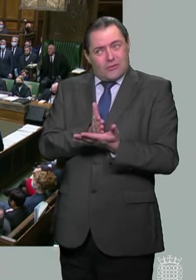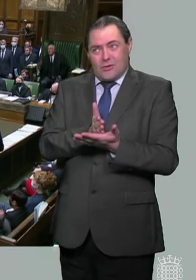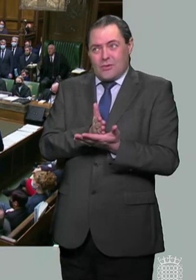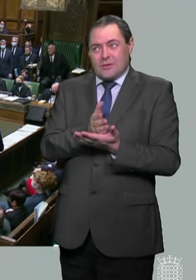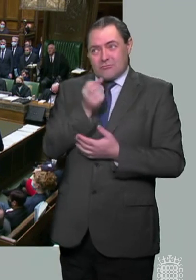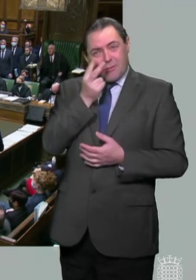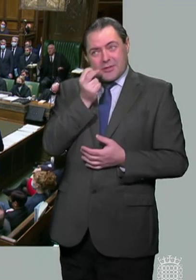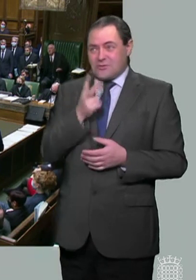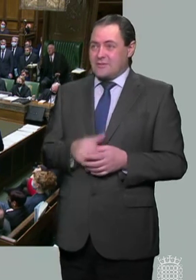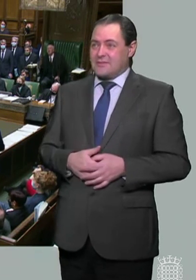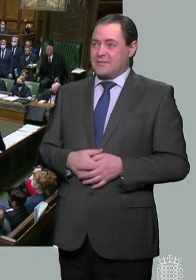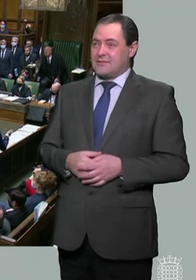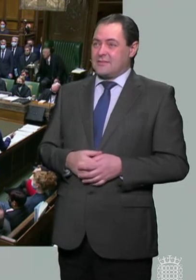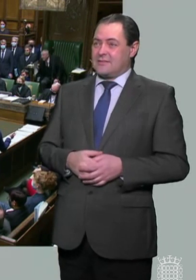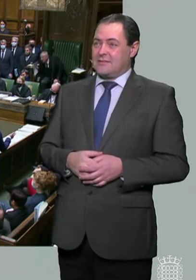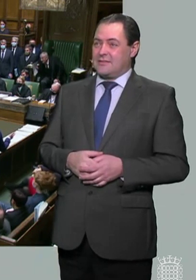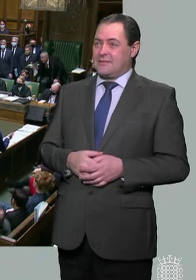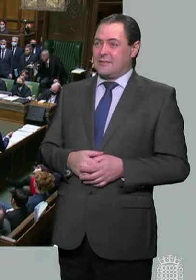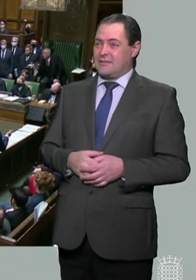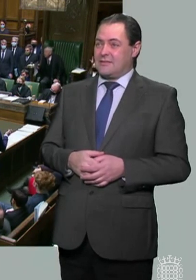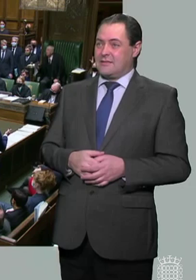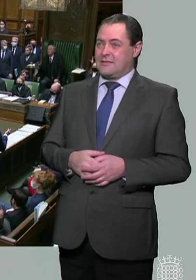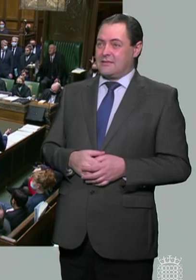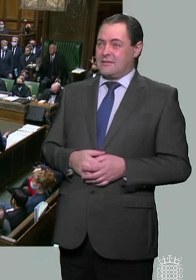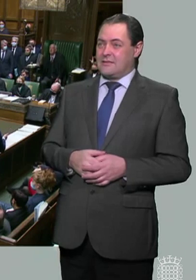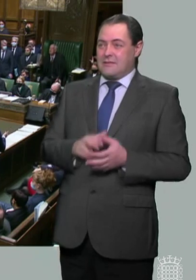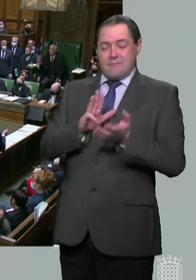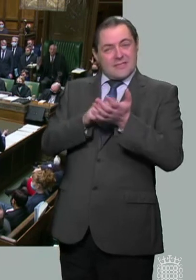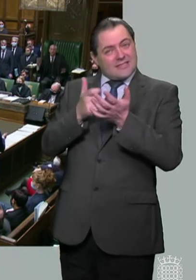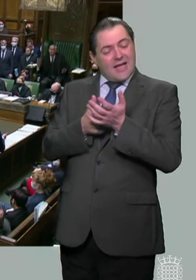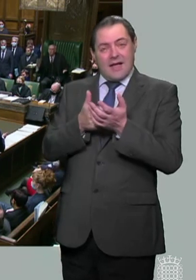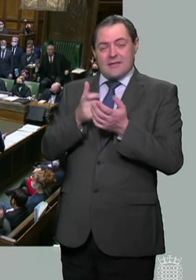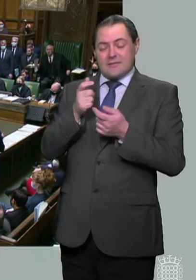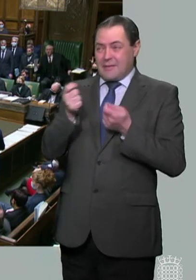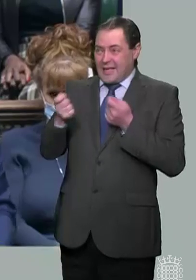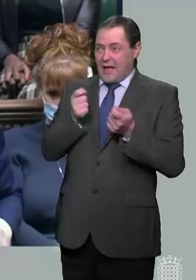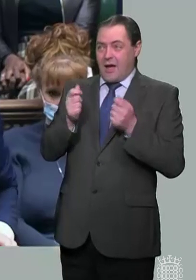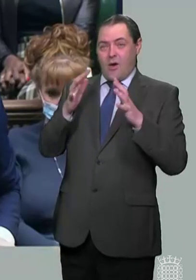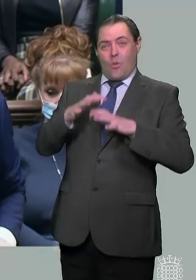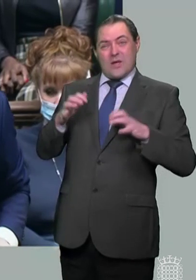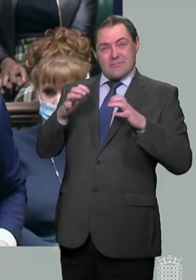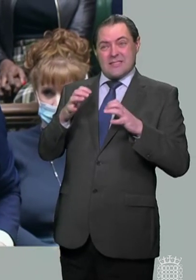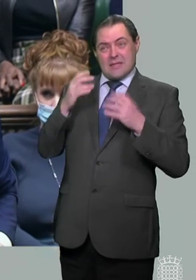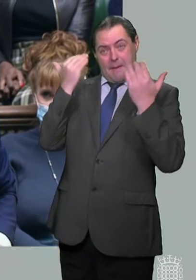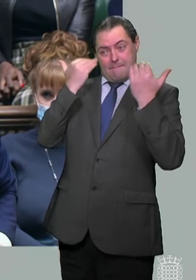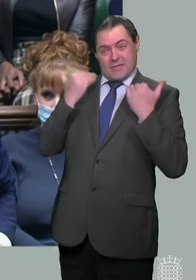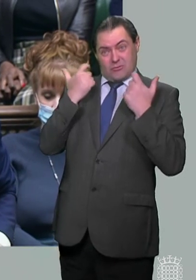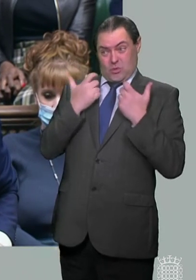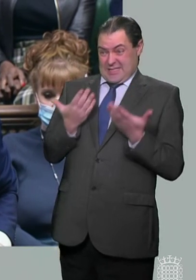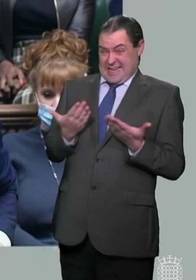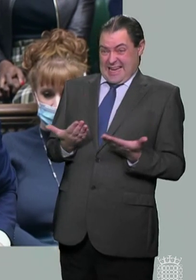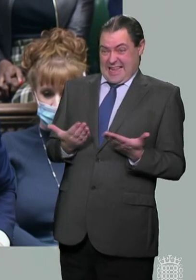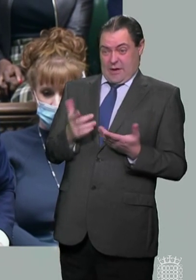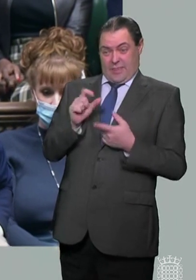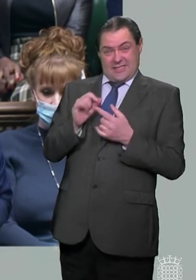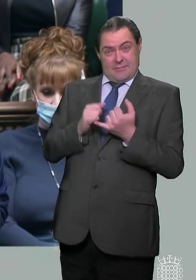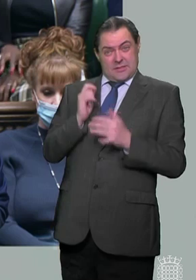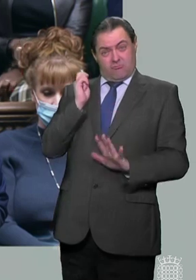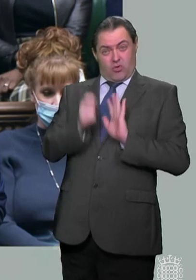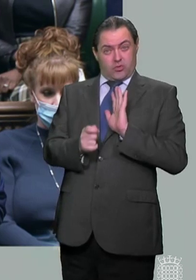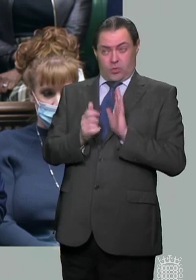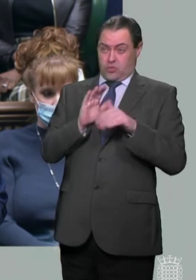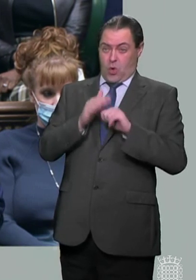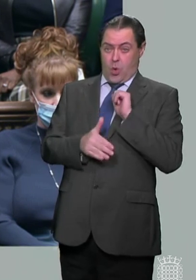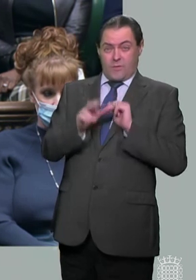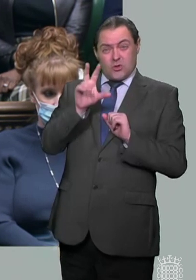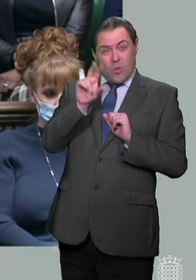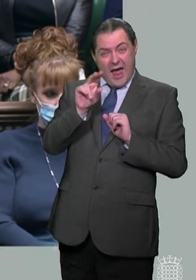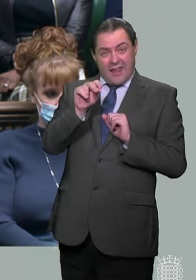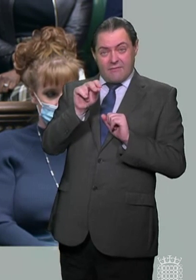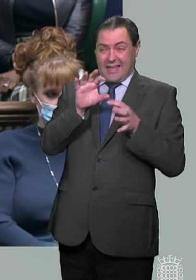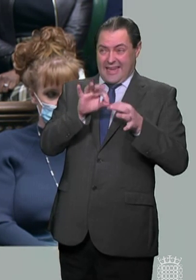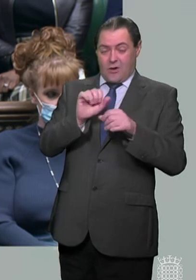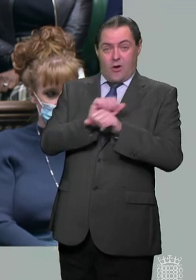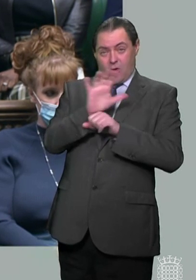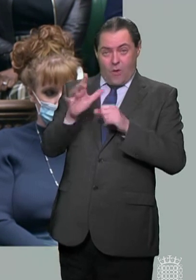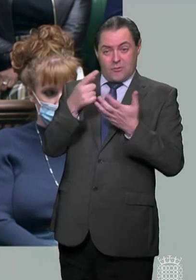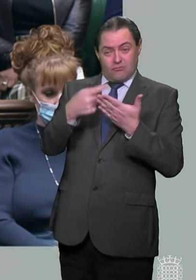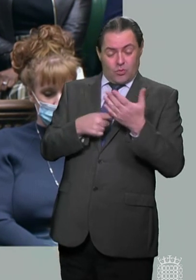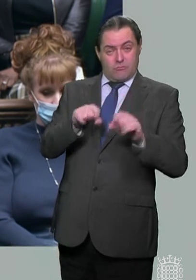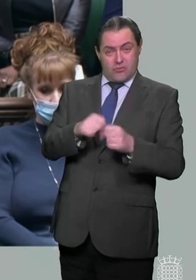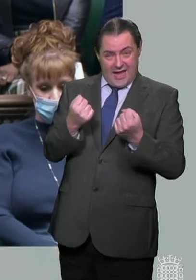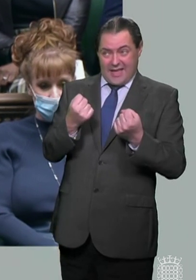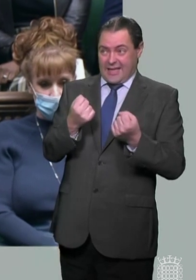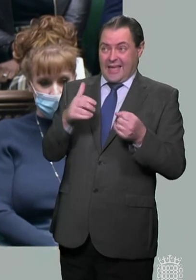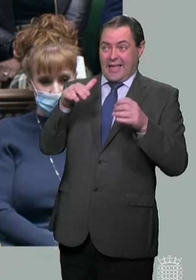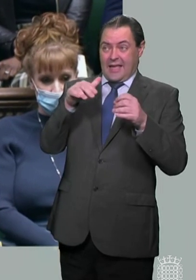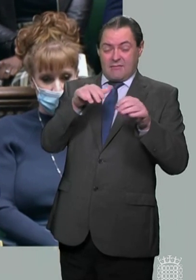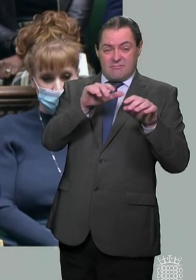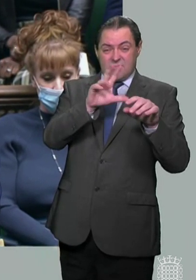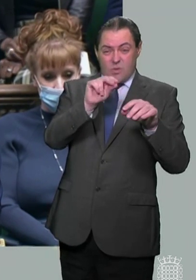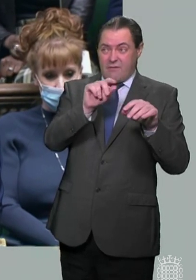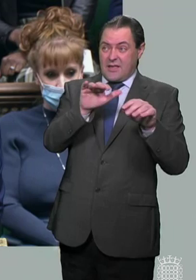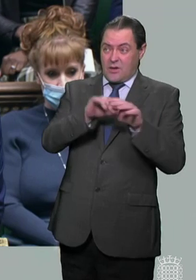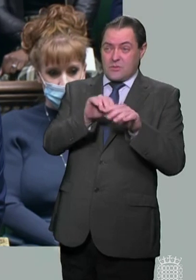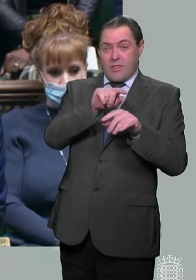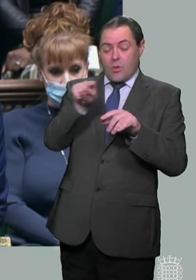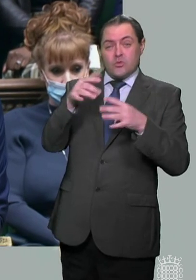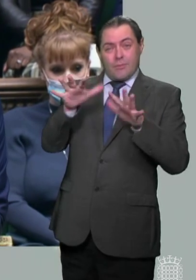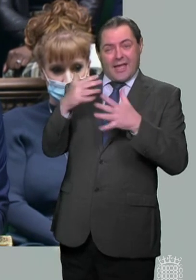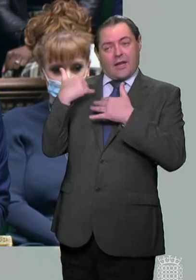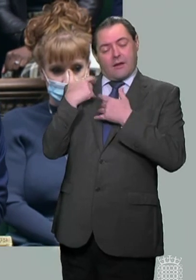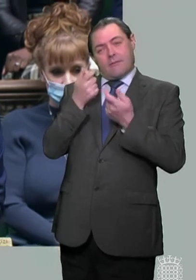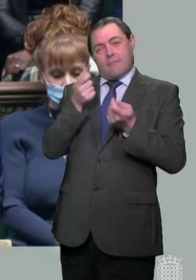At Westminster magistrates court right now, the CPS is prosecuting more than a dozen breaches of covid restrictions last December—including those, Prime Minister, who hosted parties.